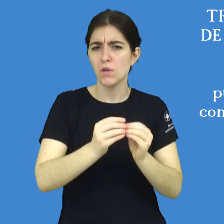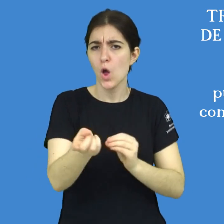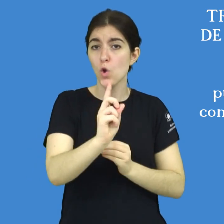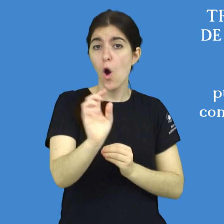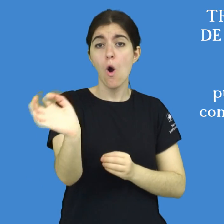no